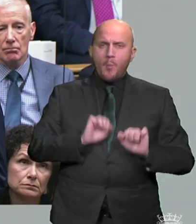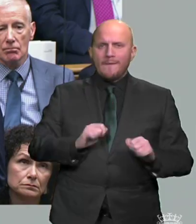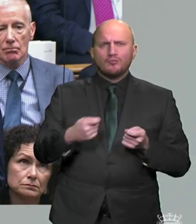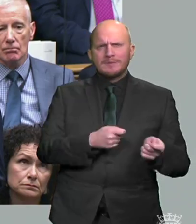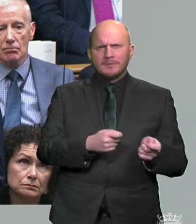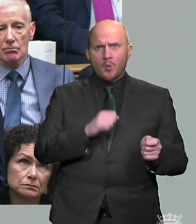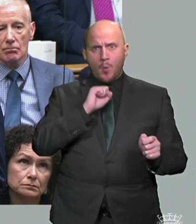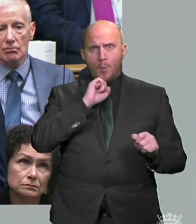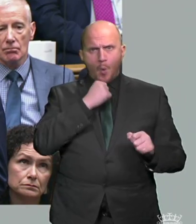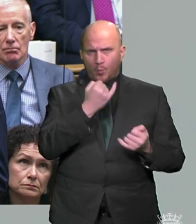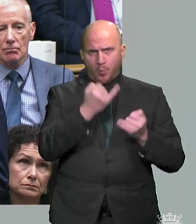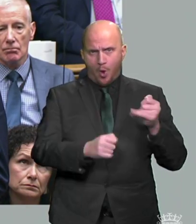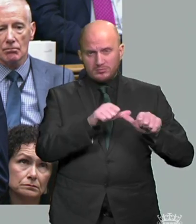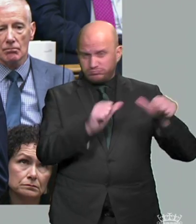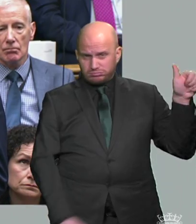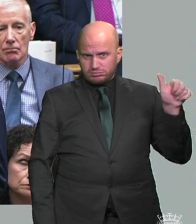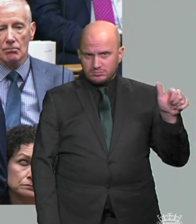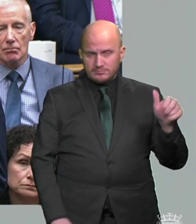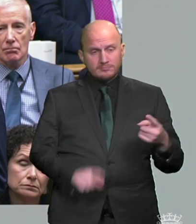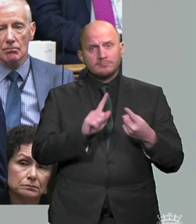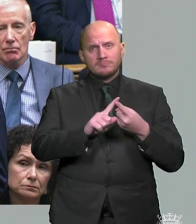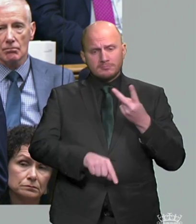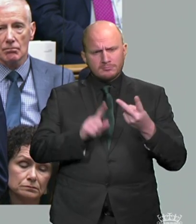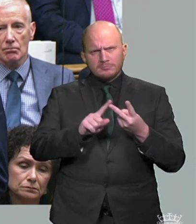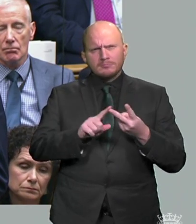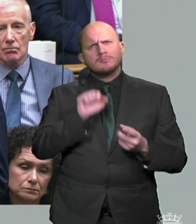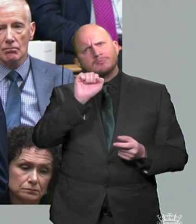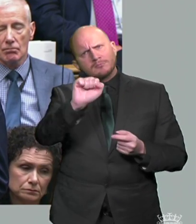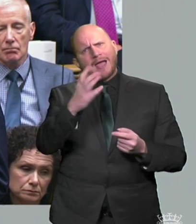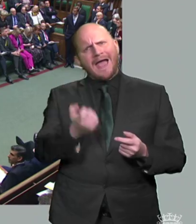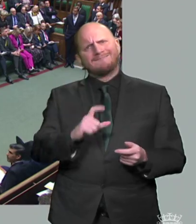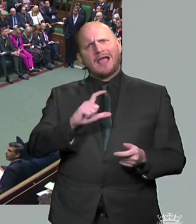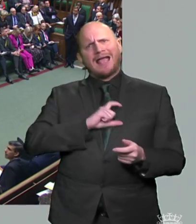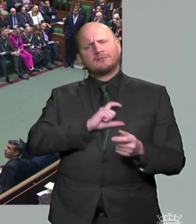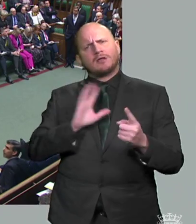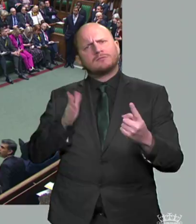Secondly, when will the Government meet their own cancer target?